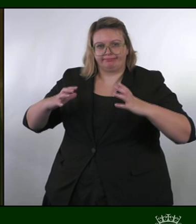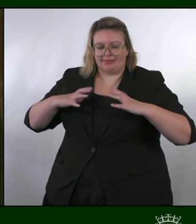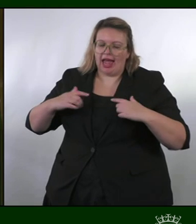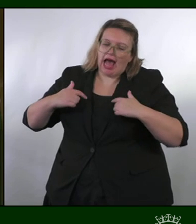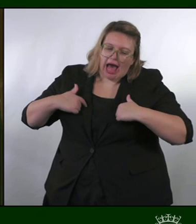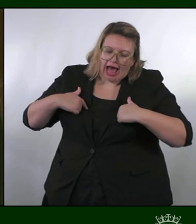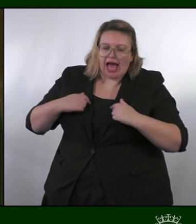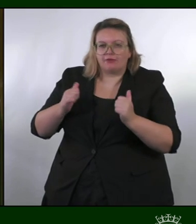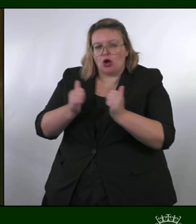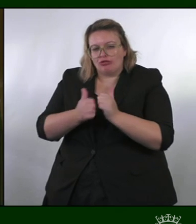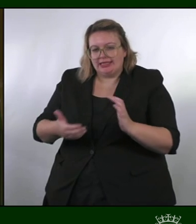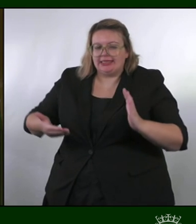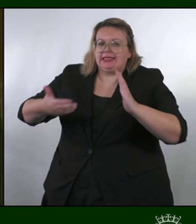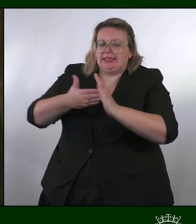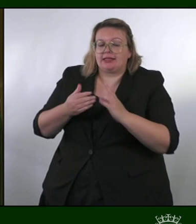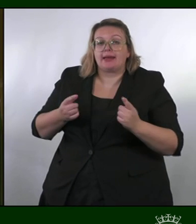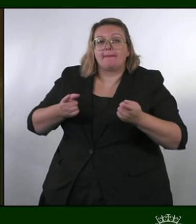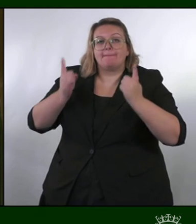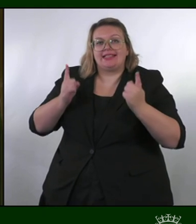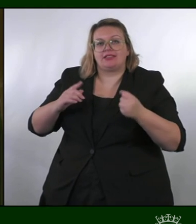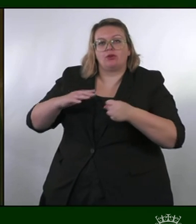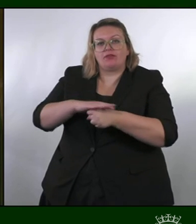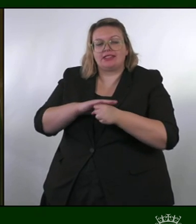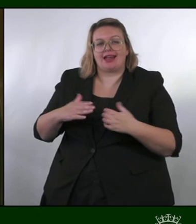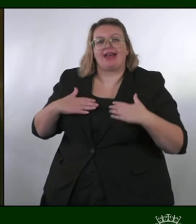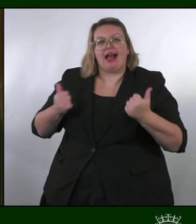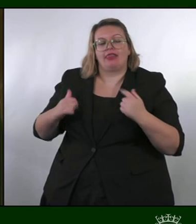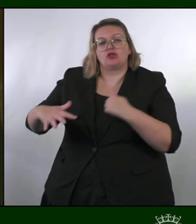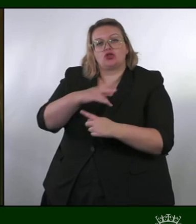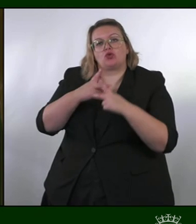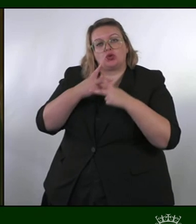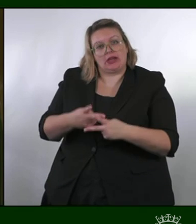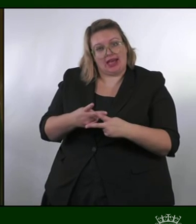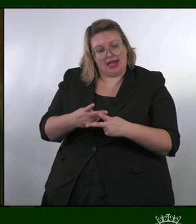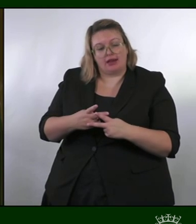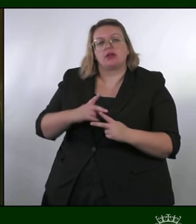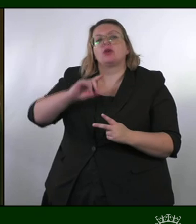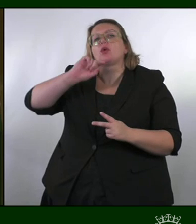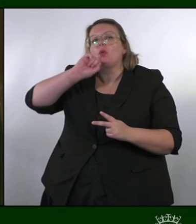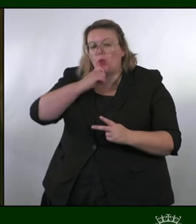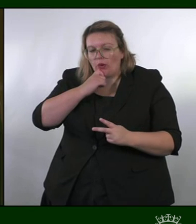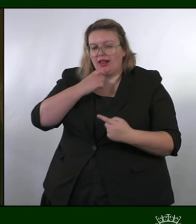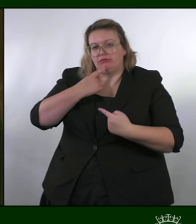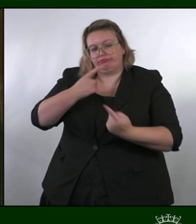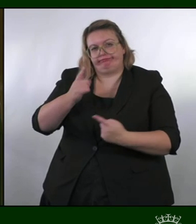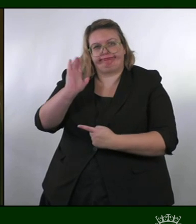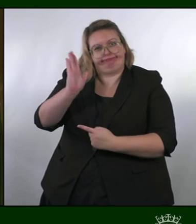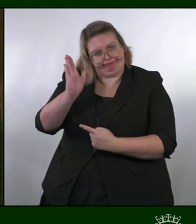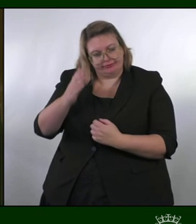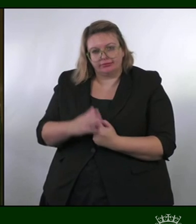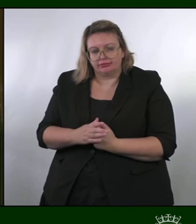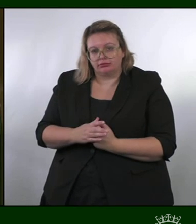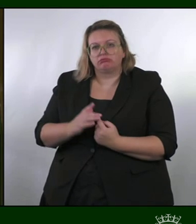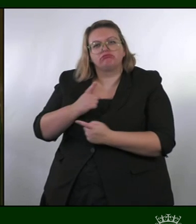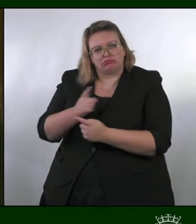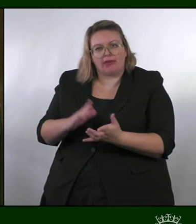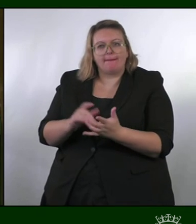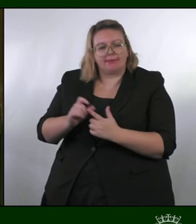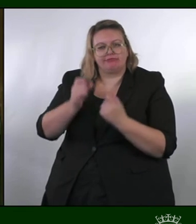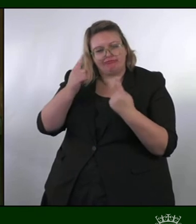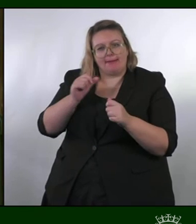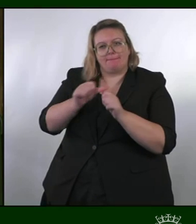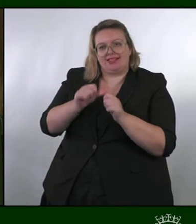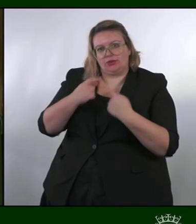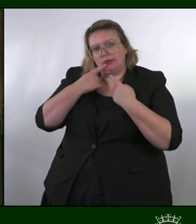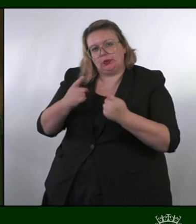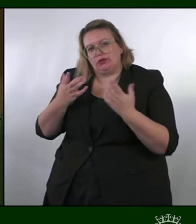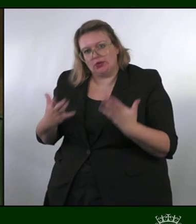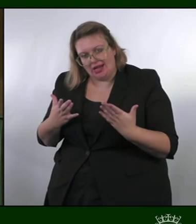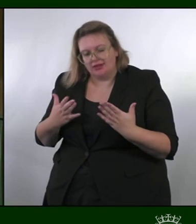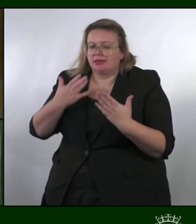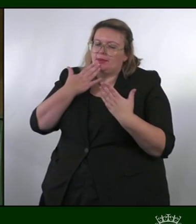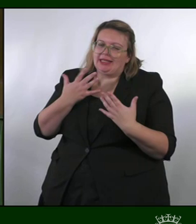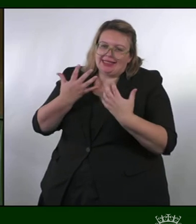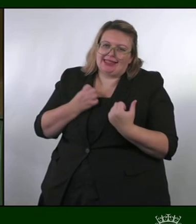Sheffield went into tier 2 restrictions last Wednesday, so did Ministers make the wrong judgment a week ago or has new evidence come to light that was not apparent last Wednesday?